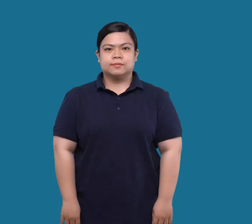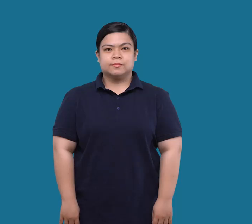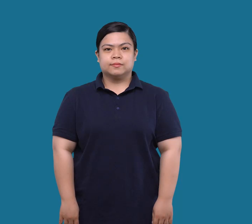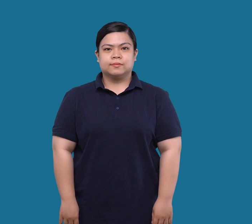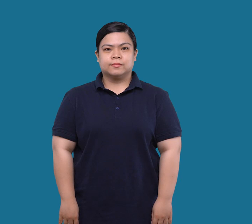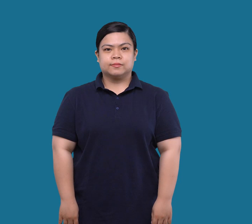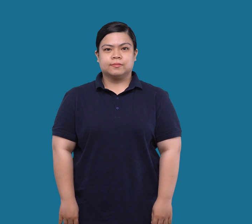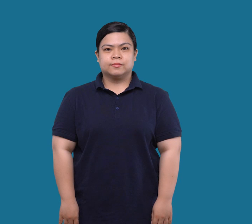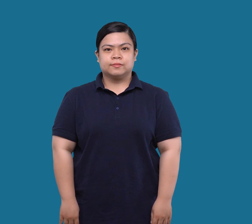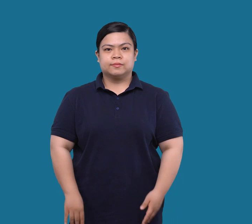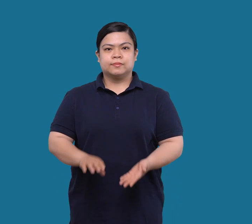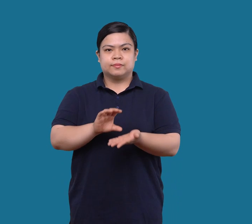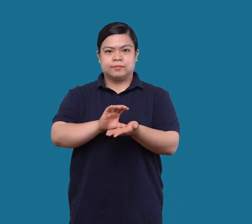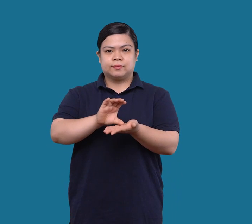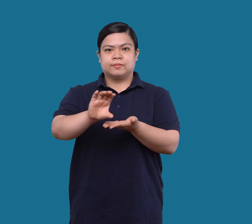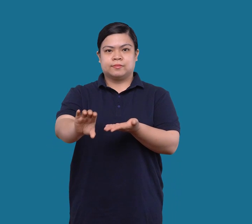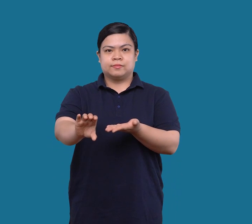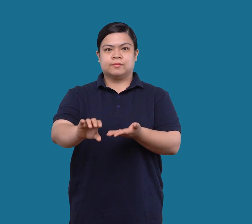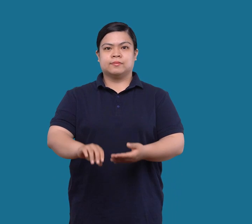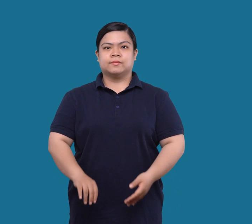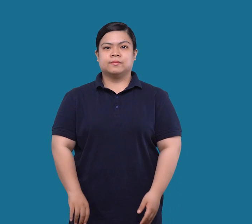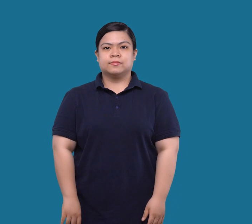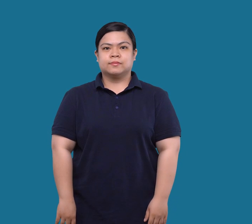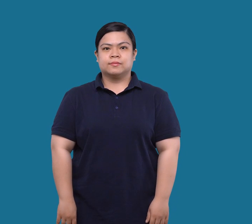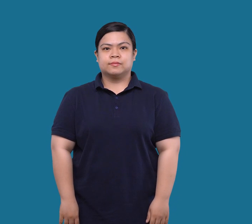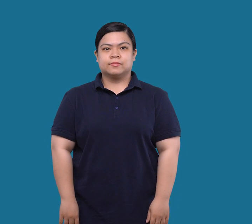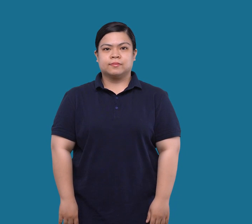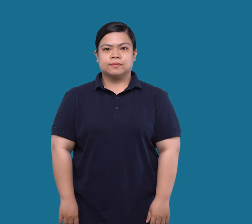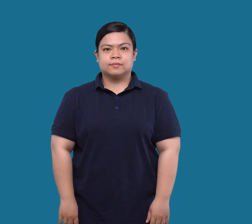dự án